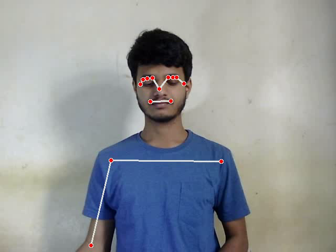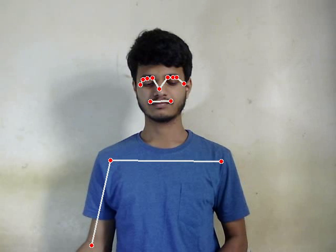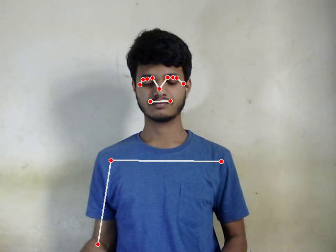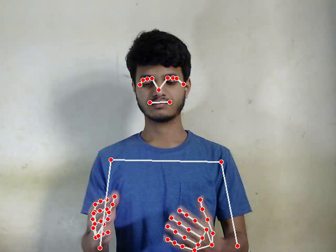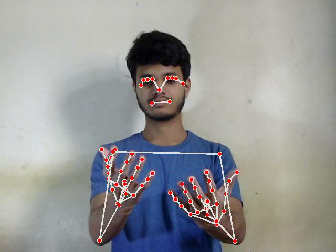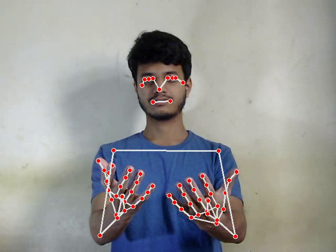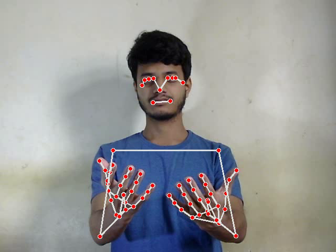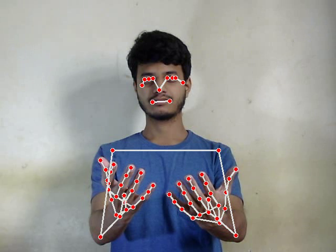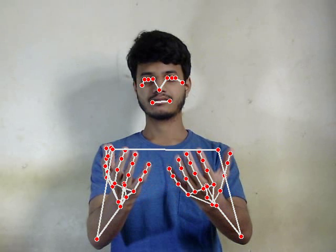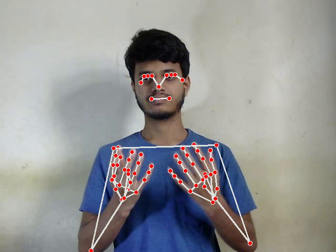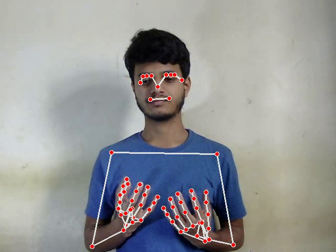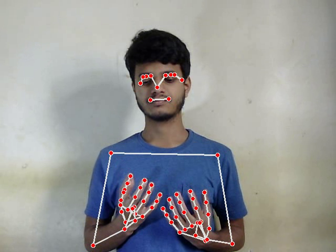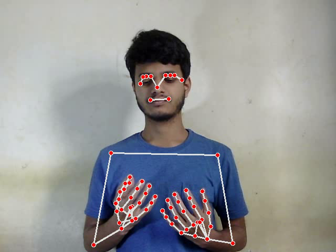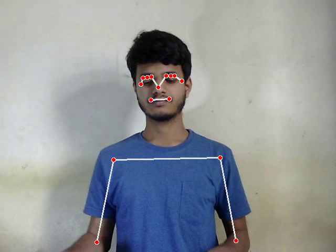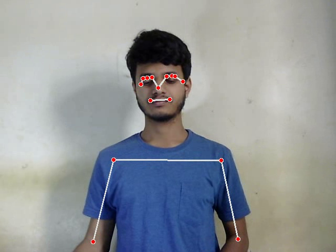want